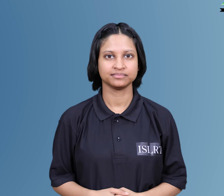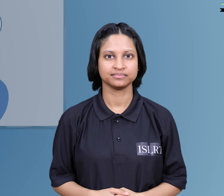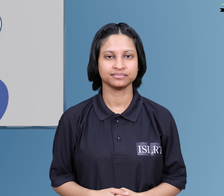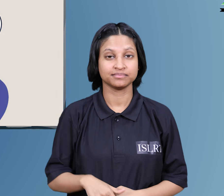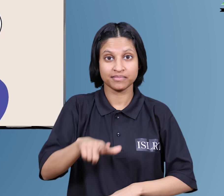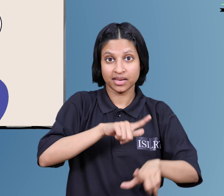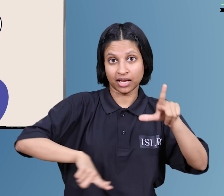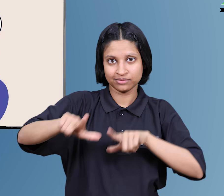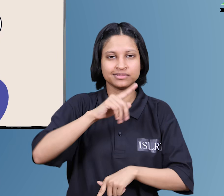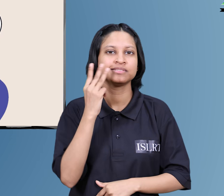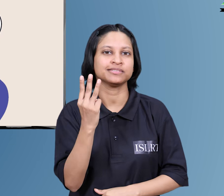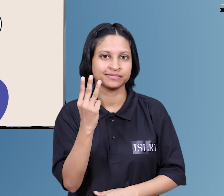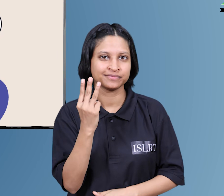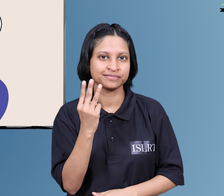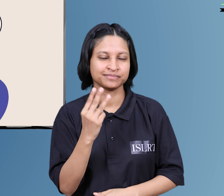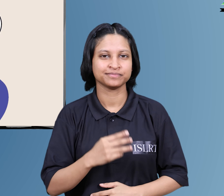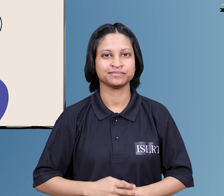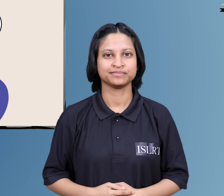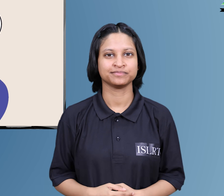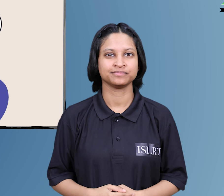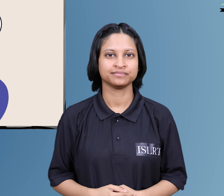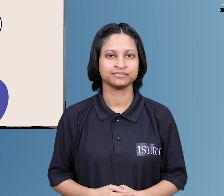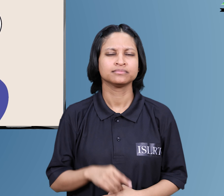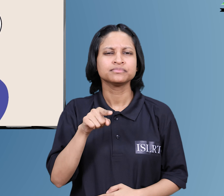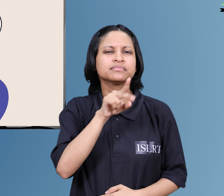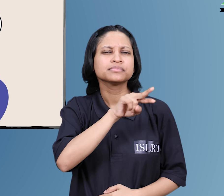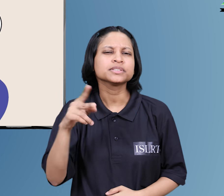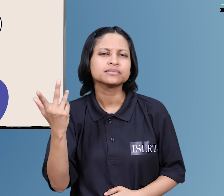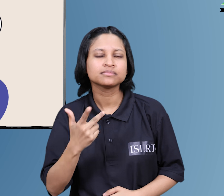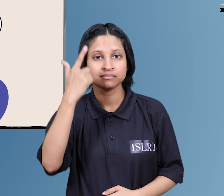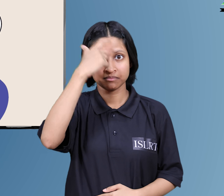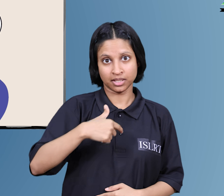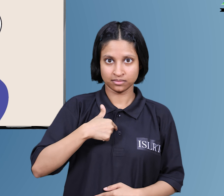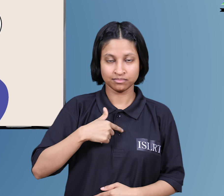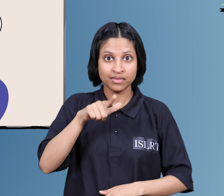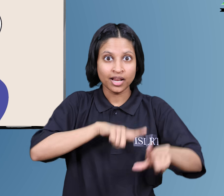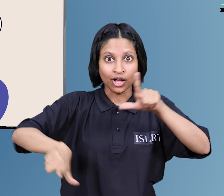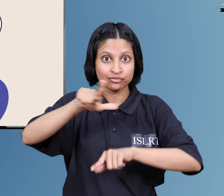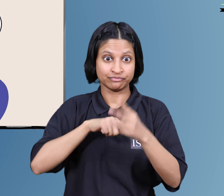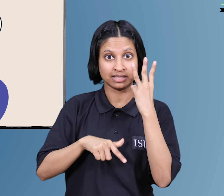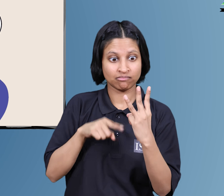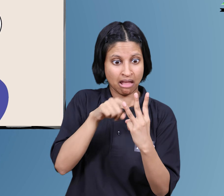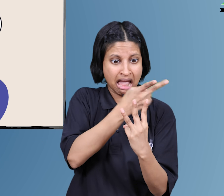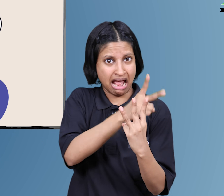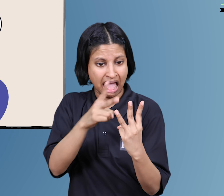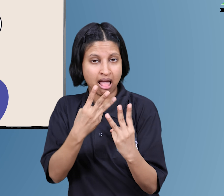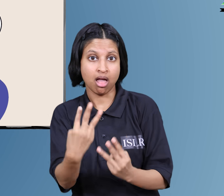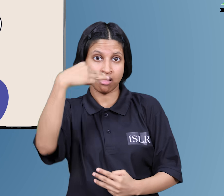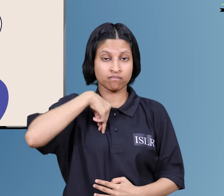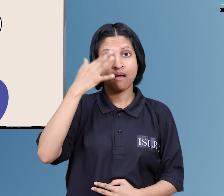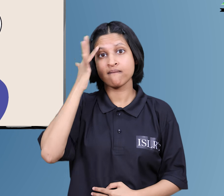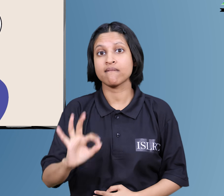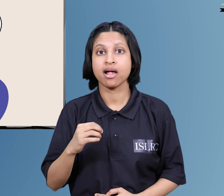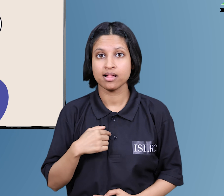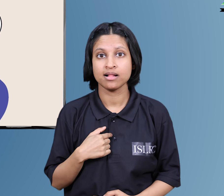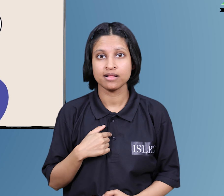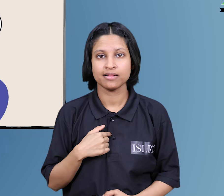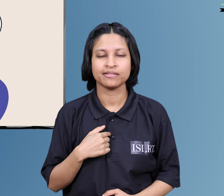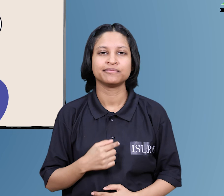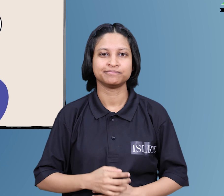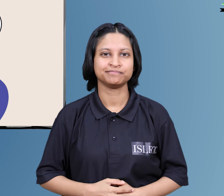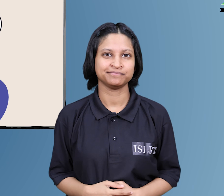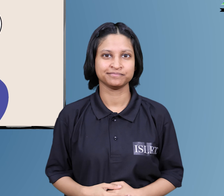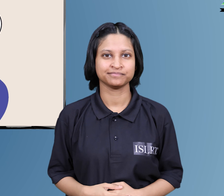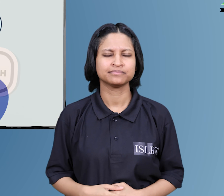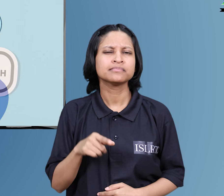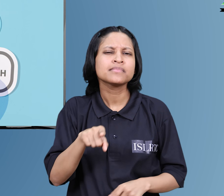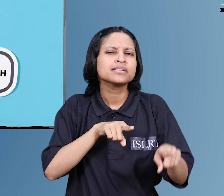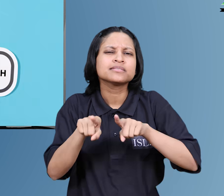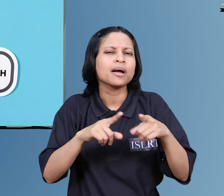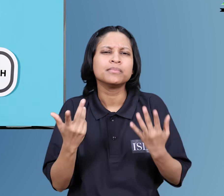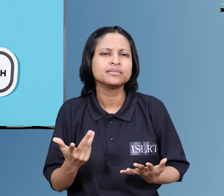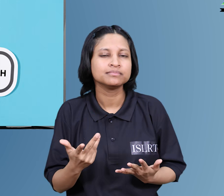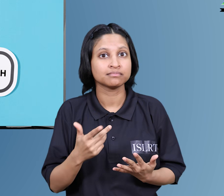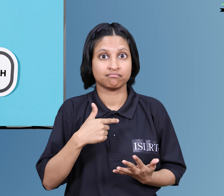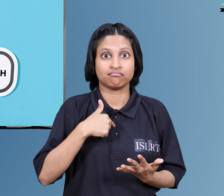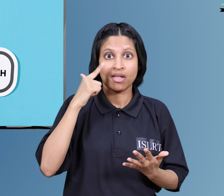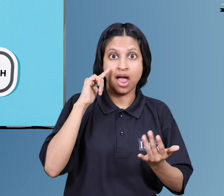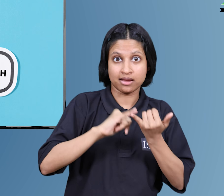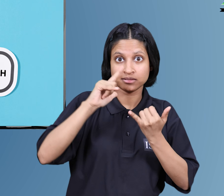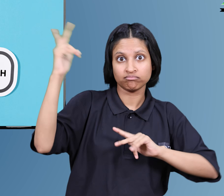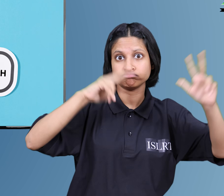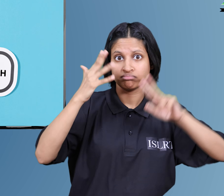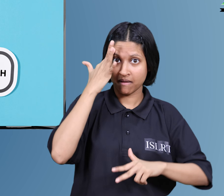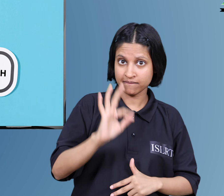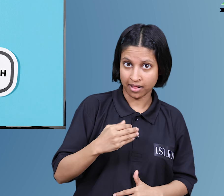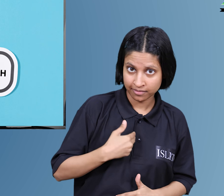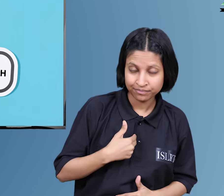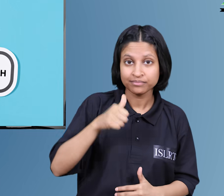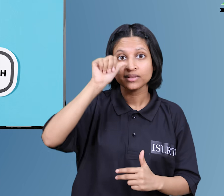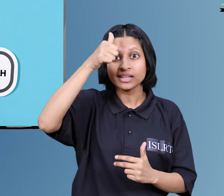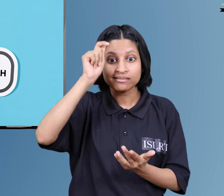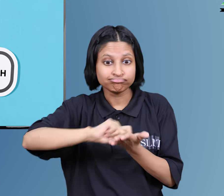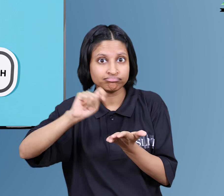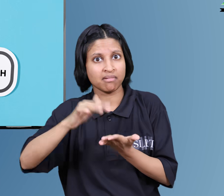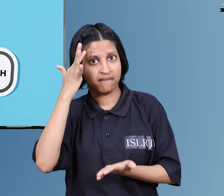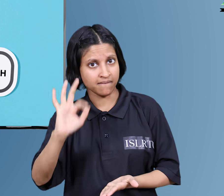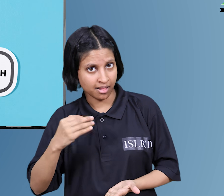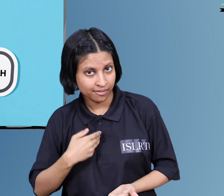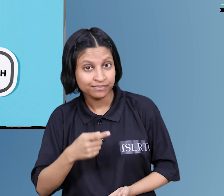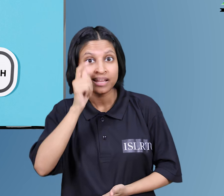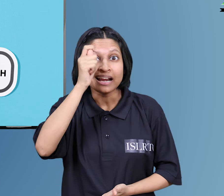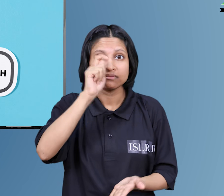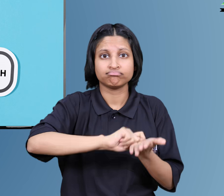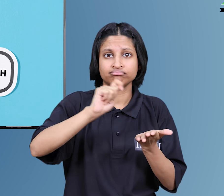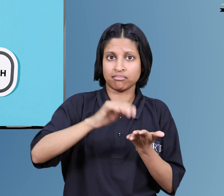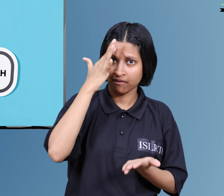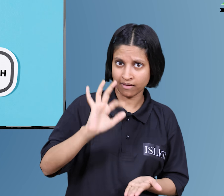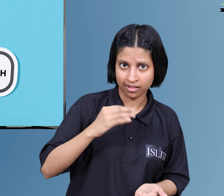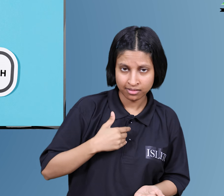Trilingual A person who speaks three languages fluently. I am fluent in ISL, Hindi and English.